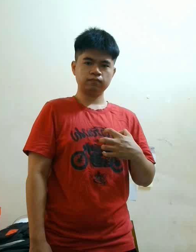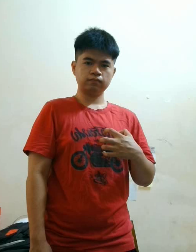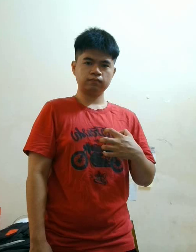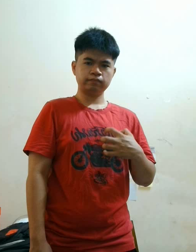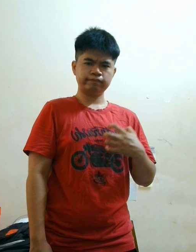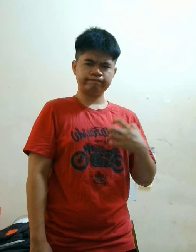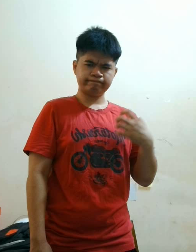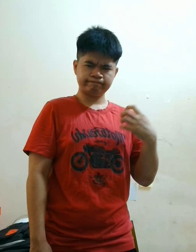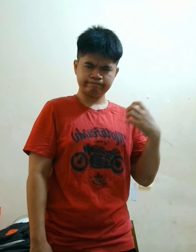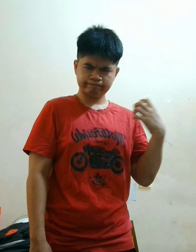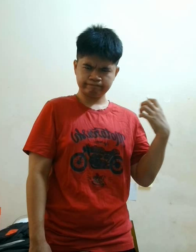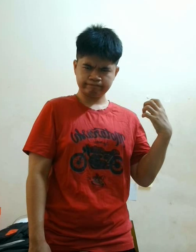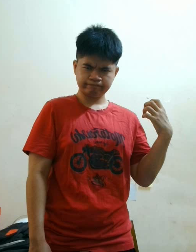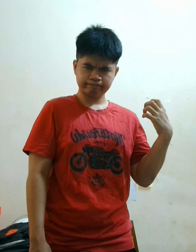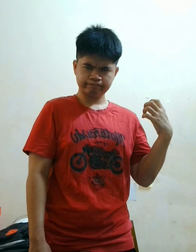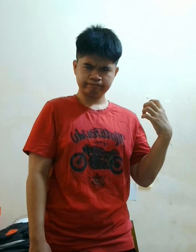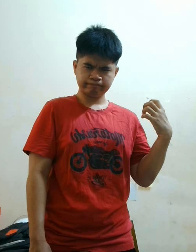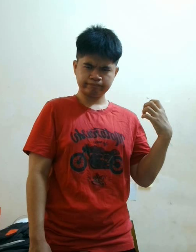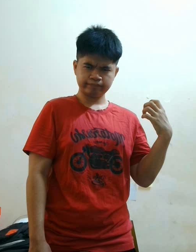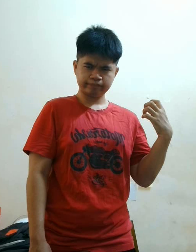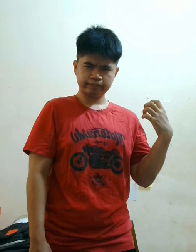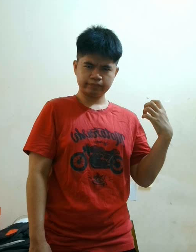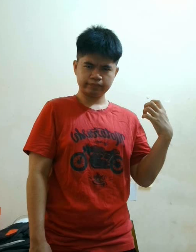tuc gian